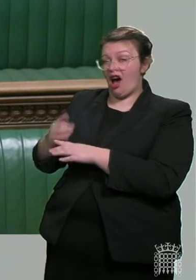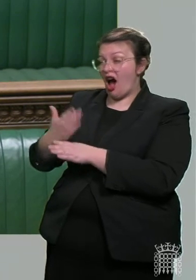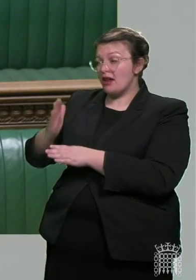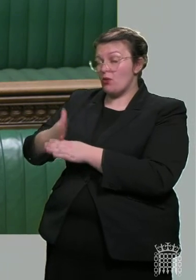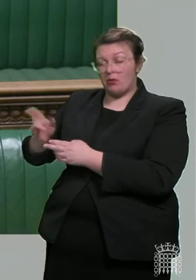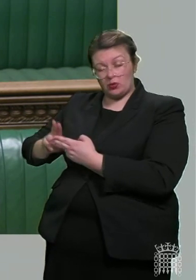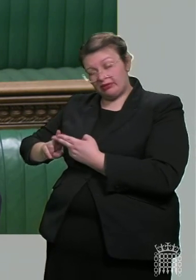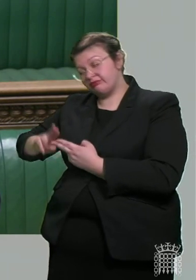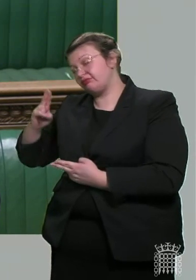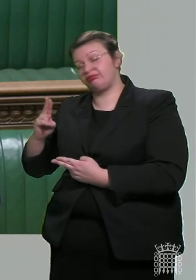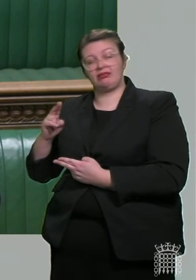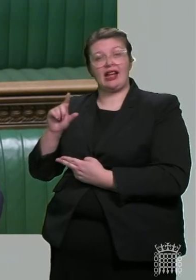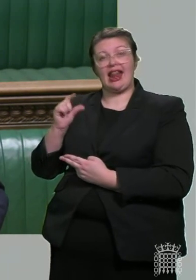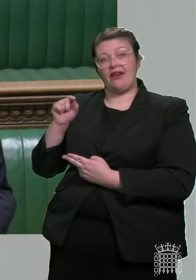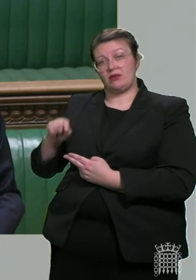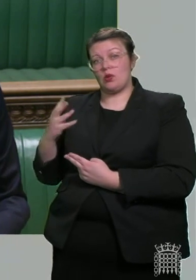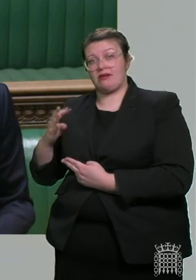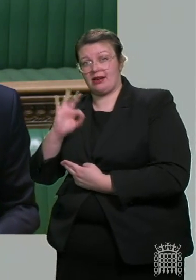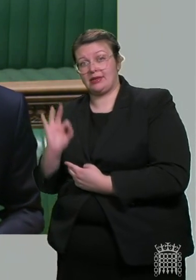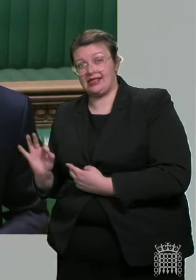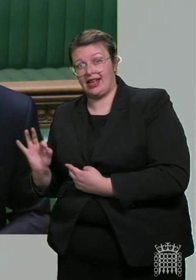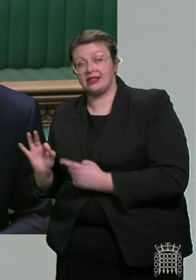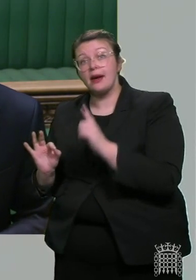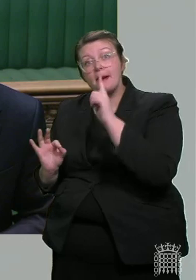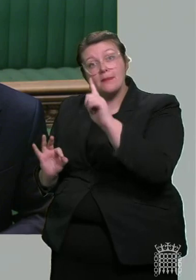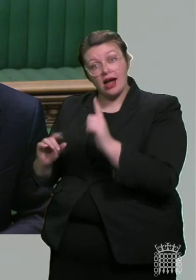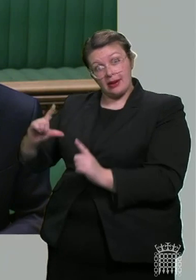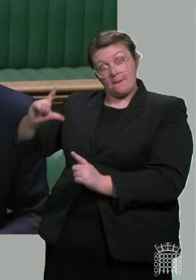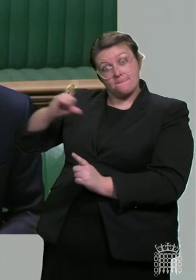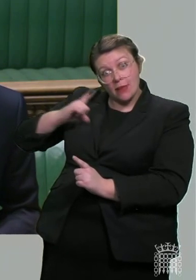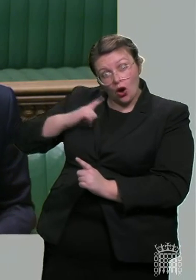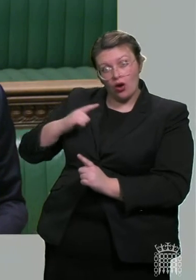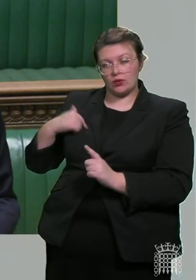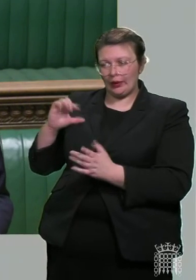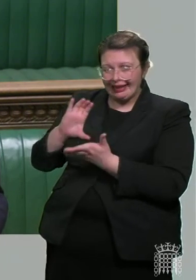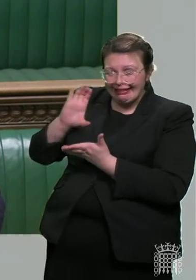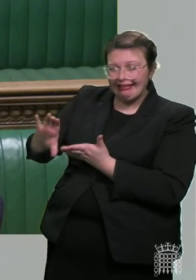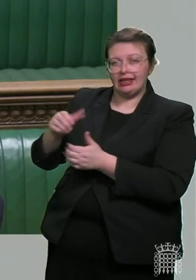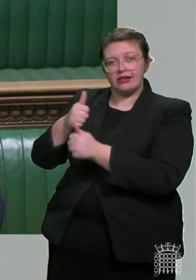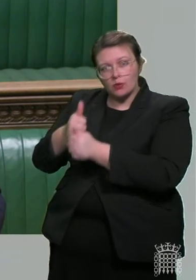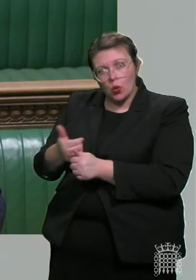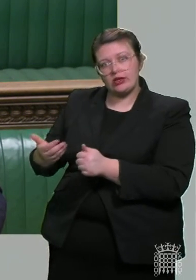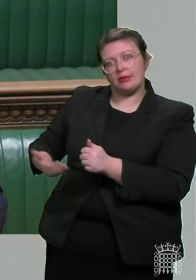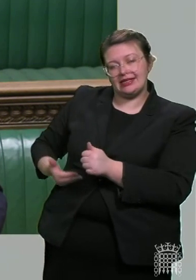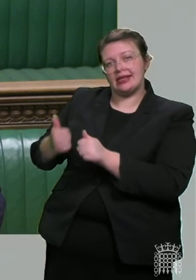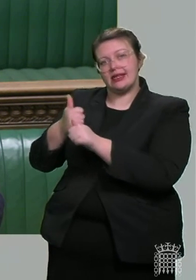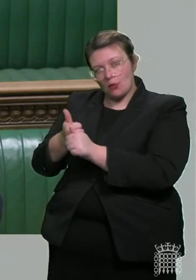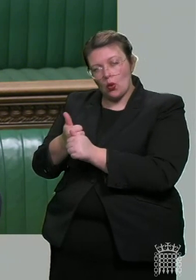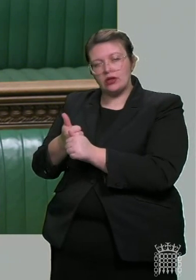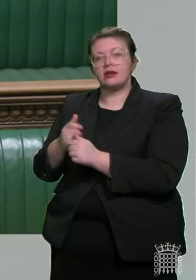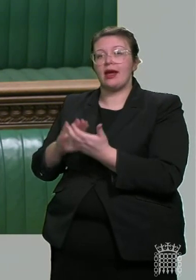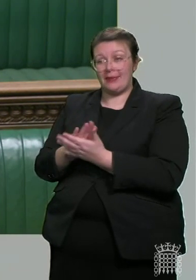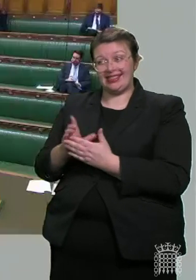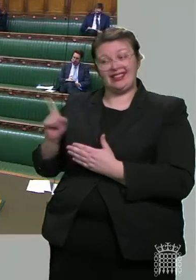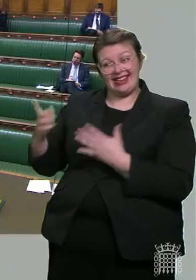Today, because of our interventions, it forecast a much lower peak: 6.5%.